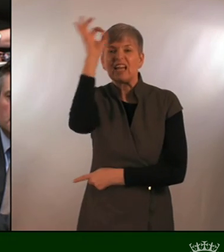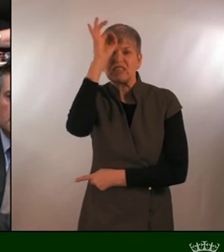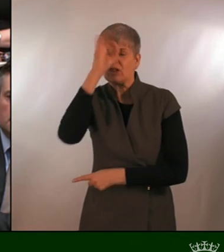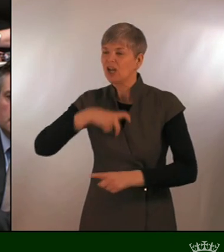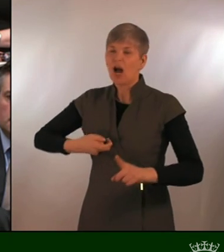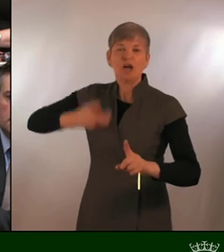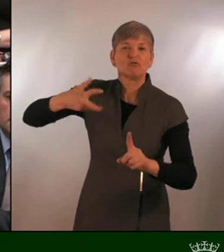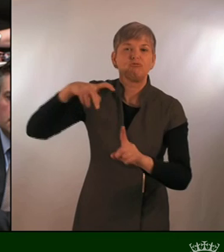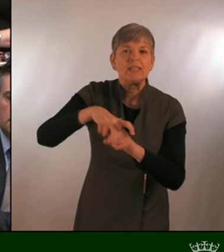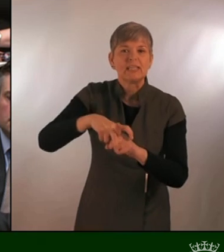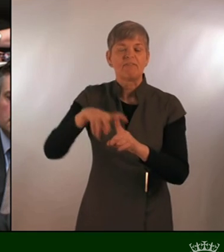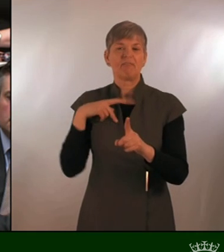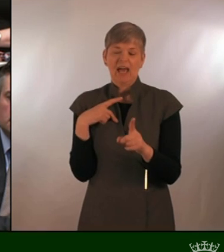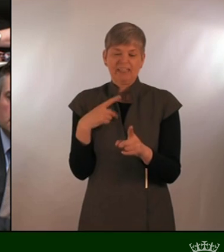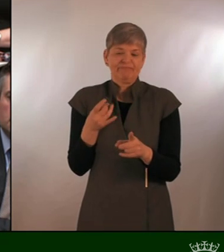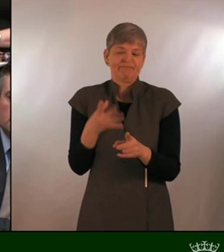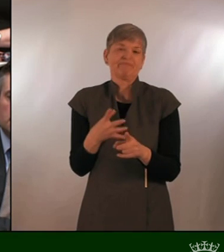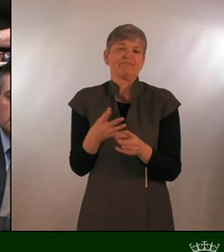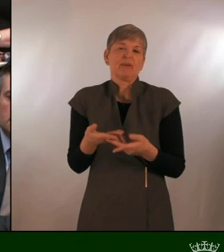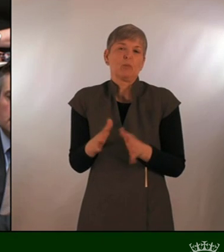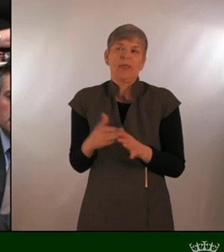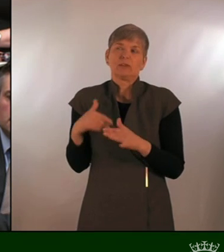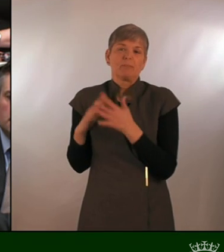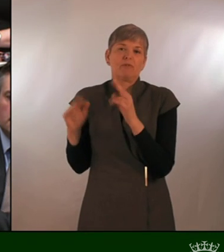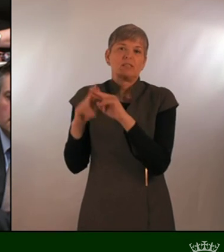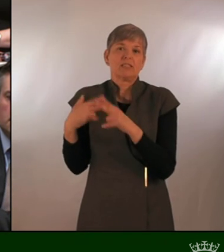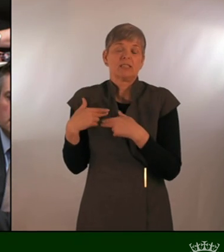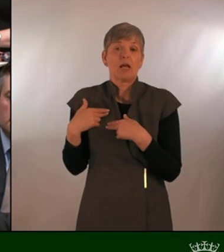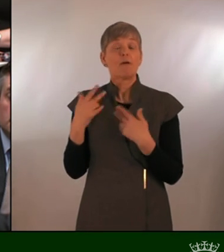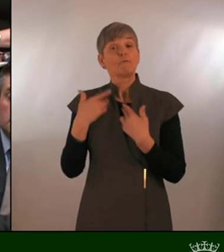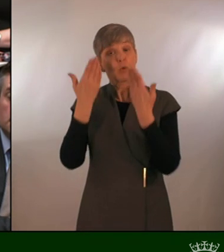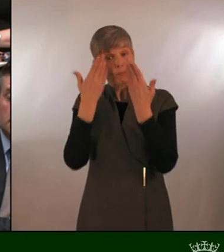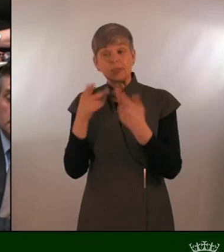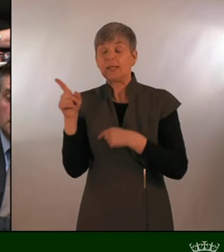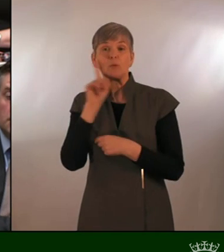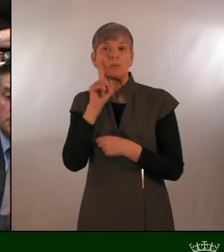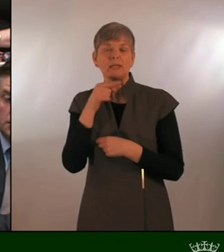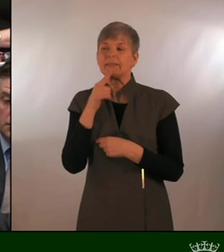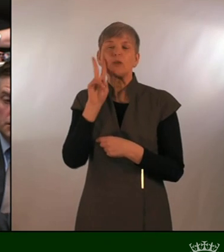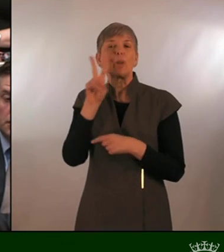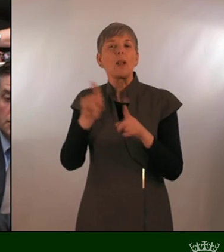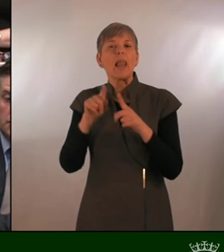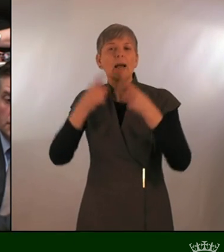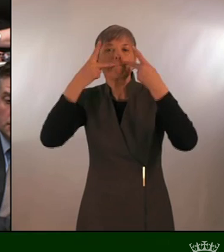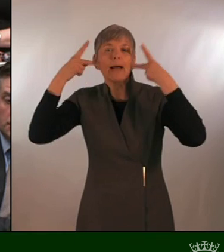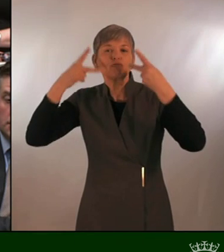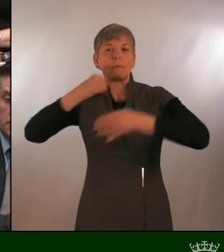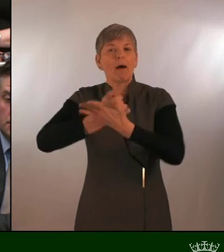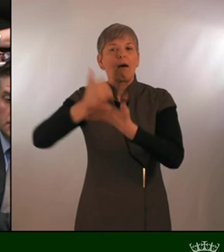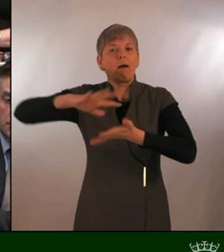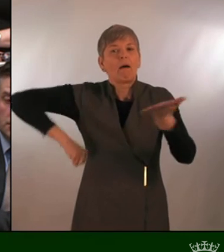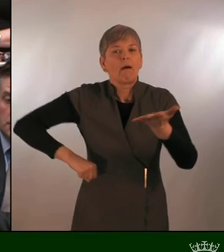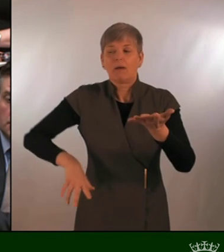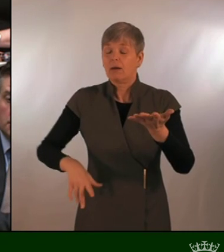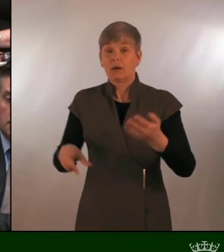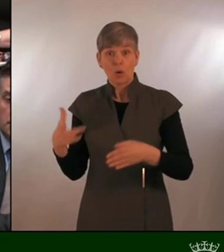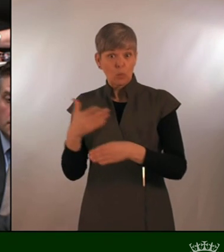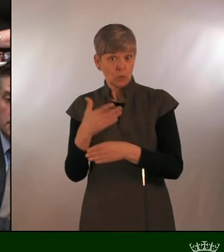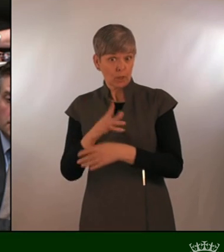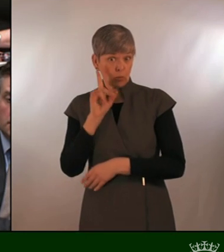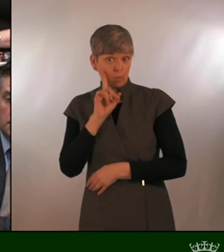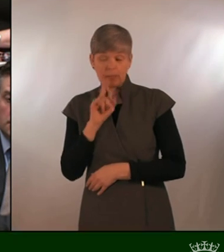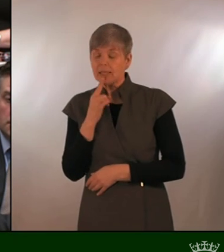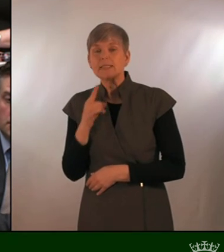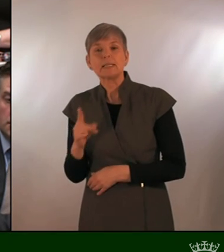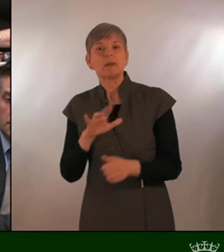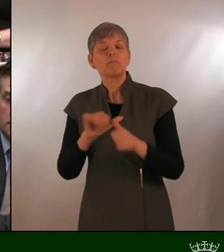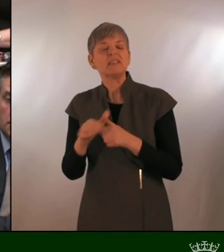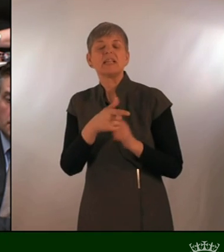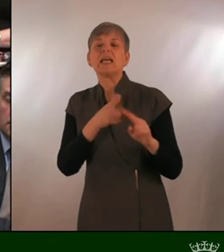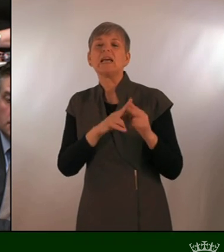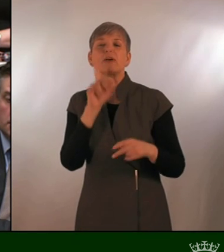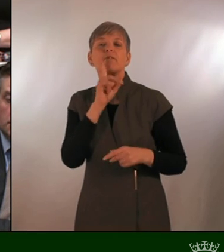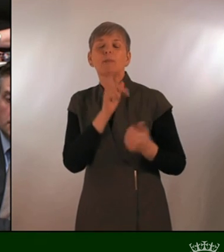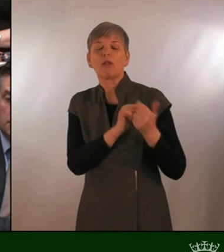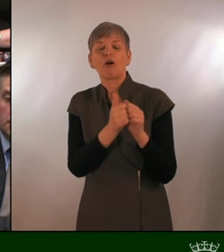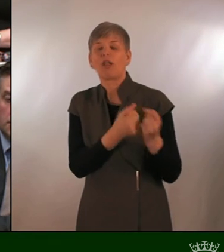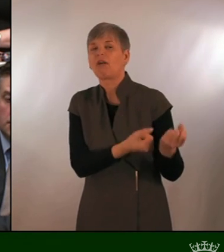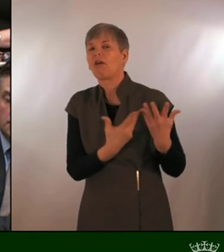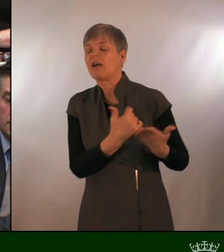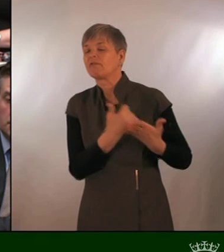He made remarks against Muslim women, saying that they look like “bank robbers”, and against working women, by suggesting that the best way of dealing with advice from a female colleague is